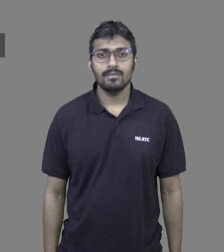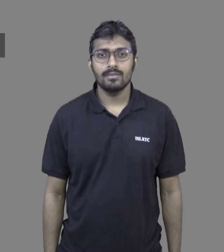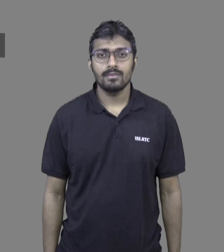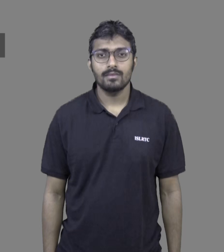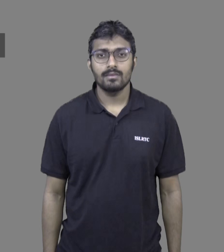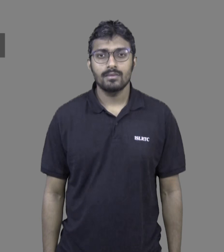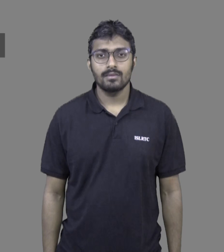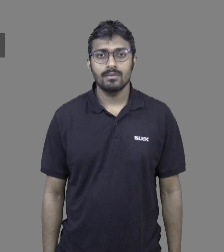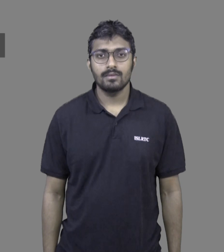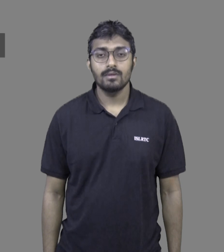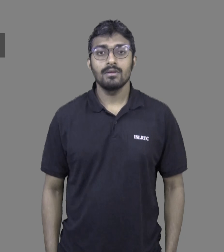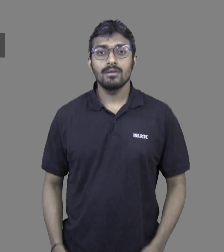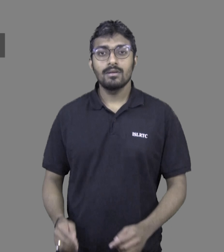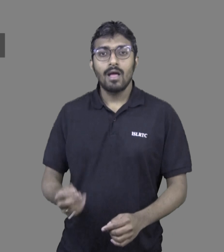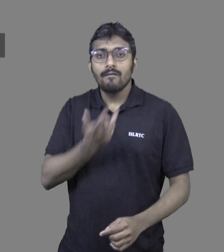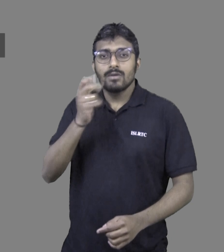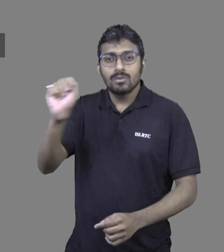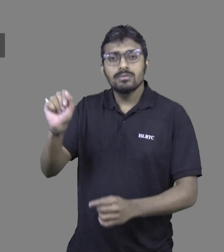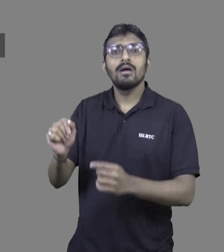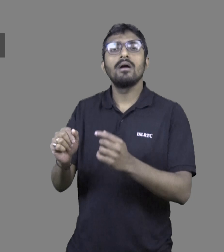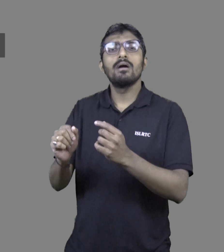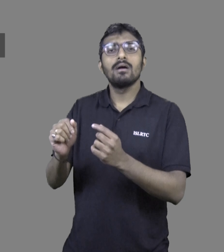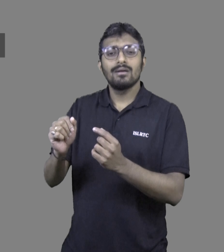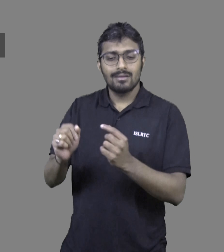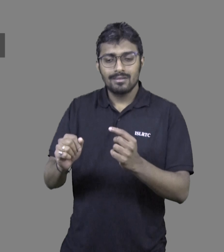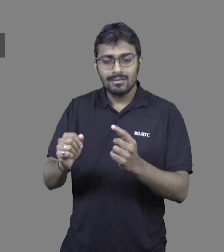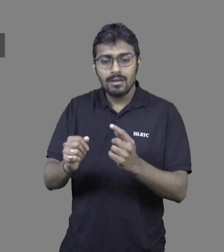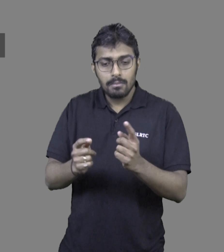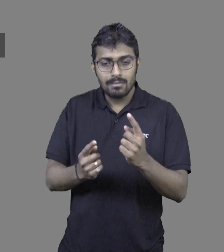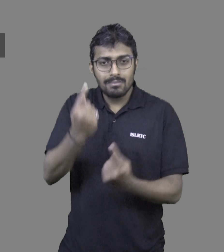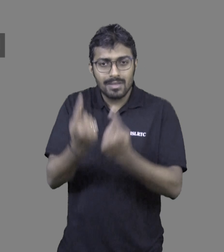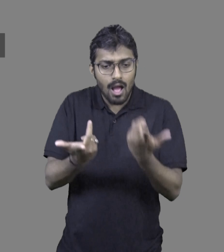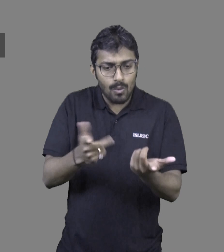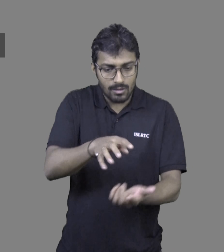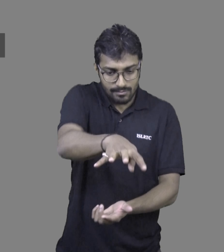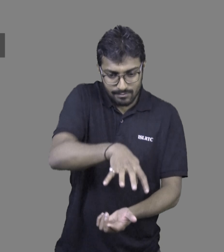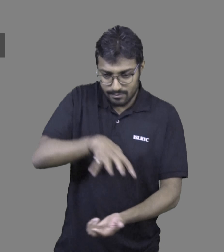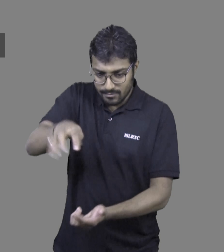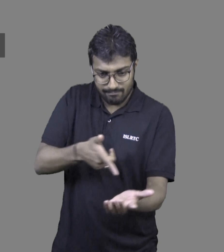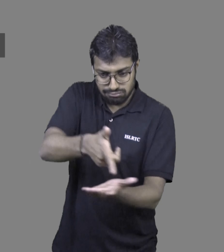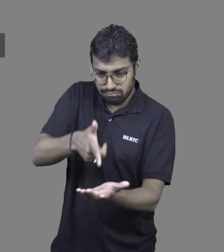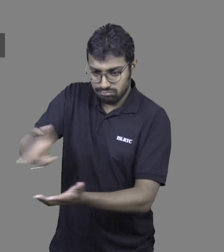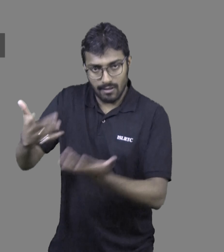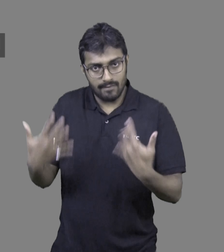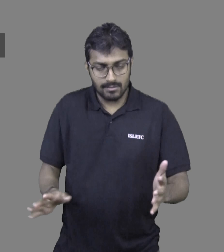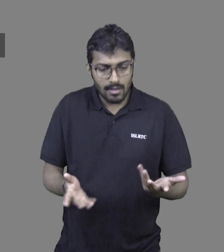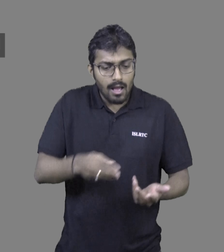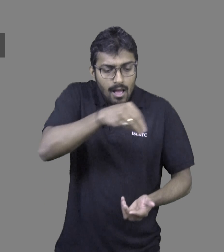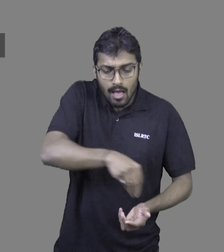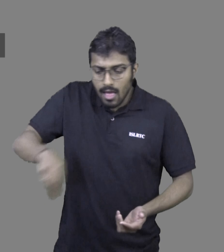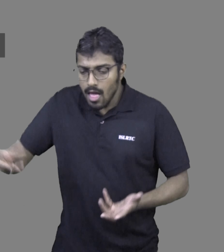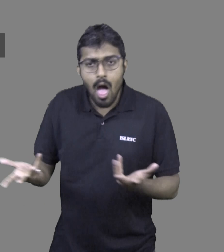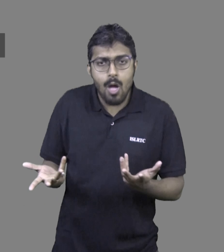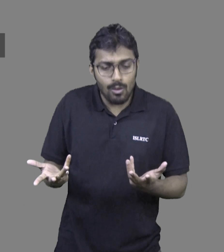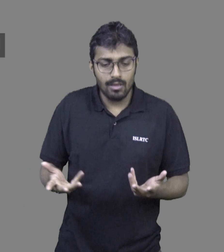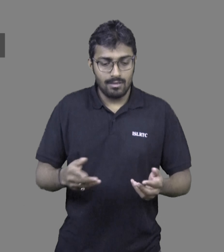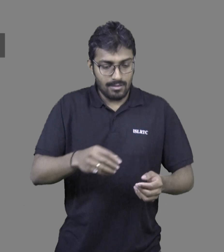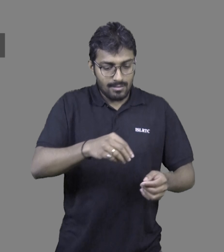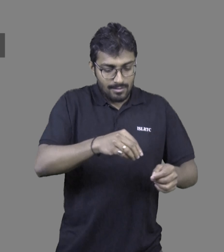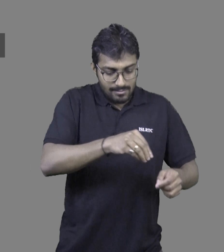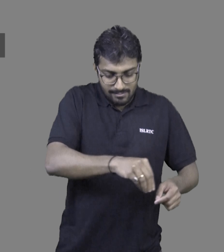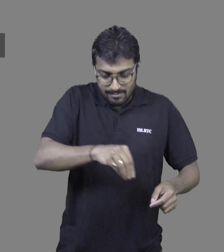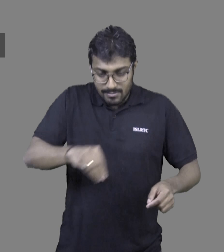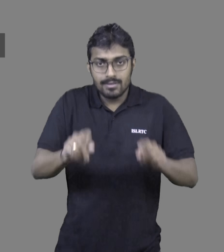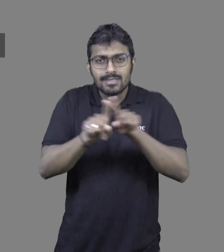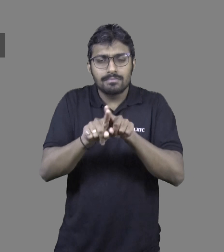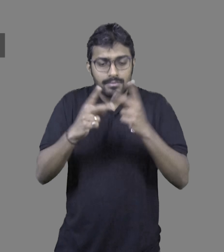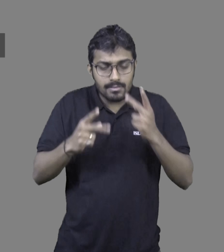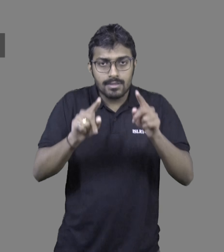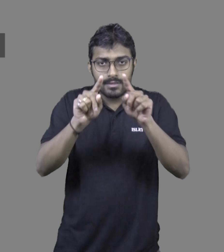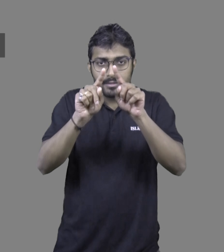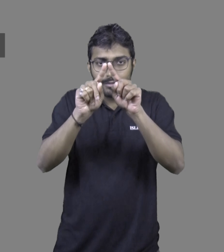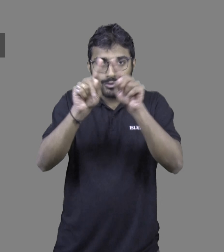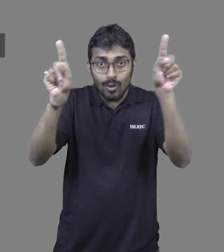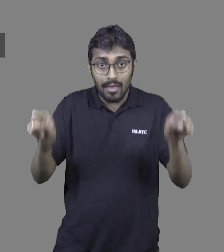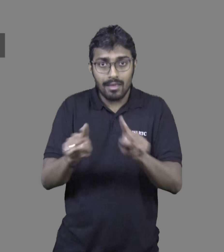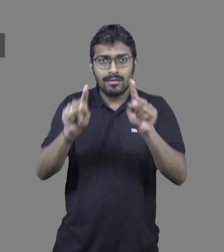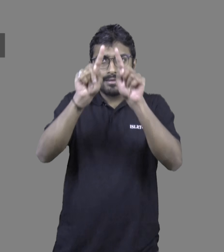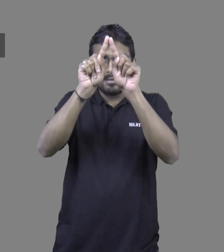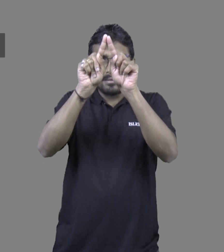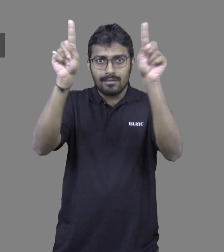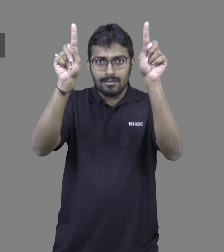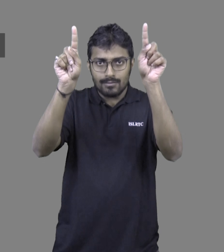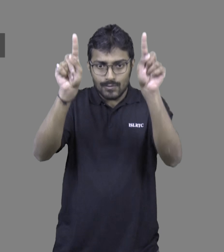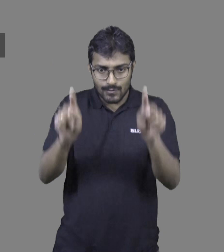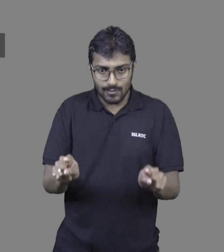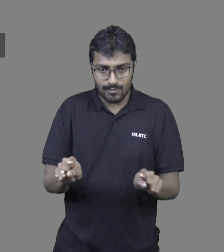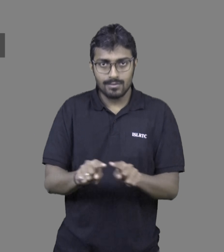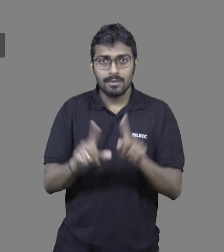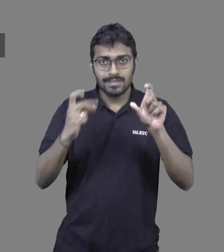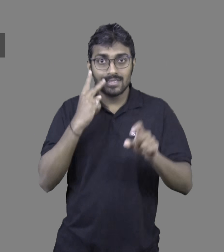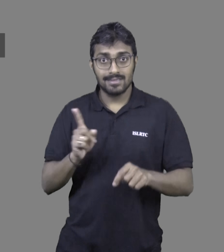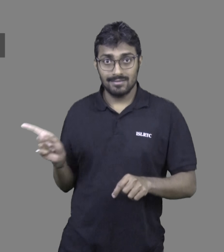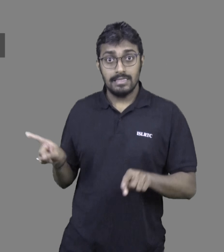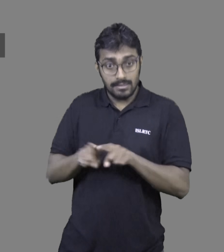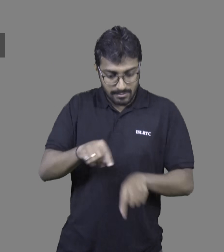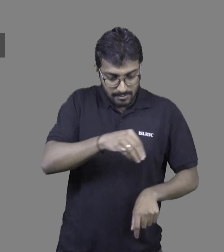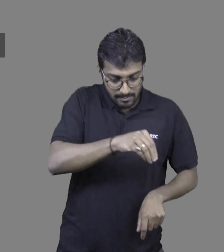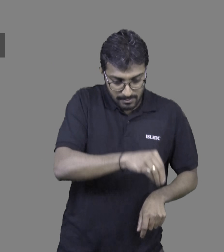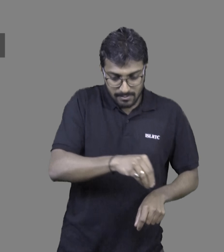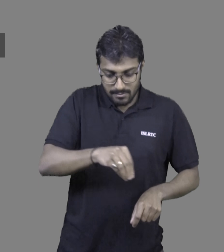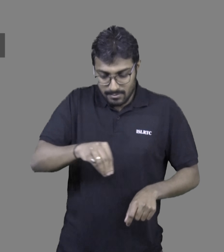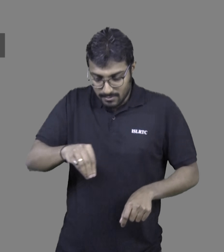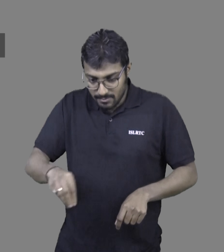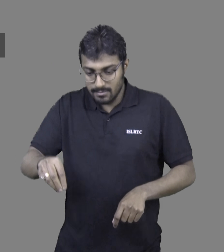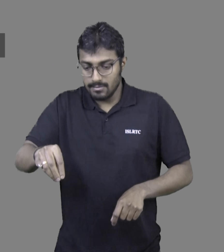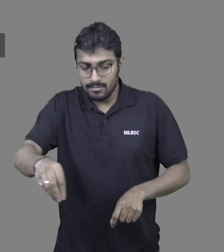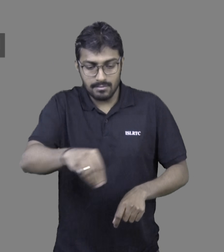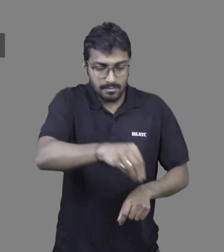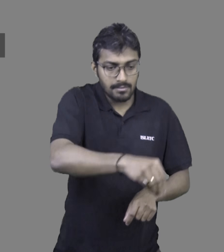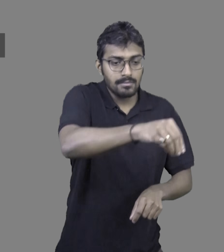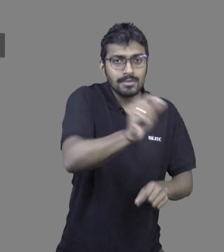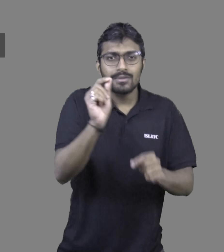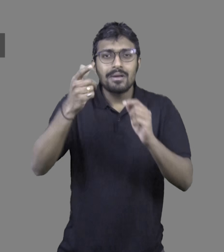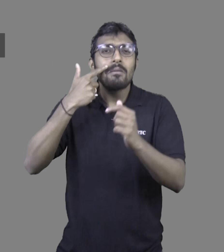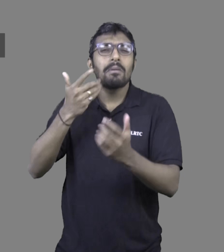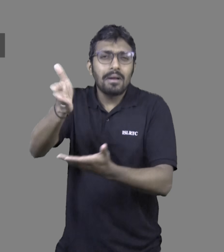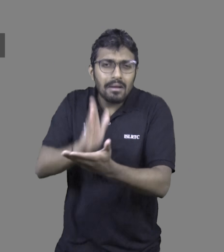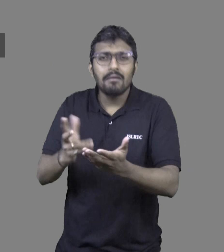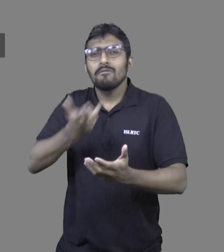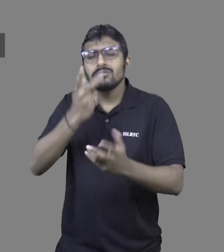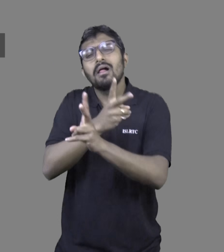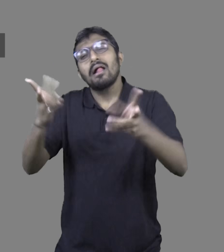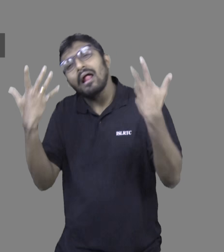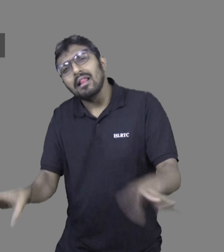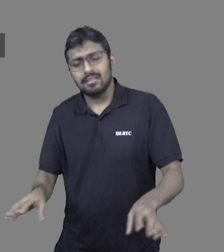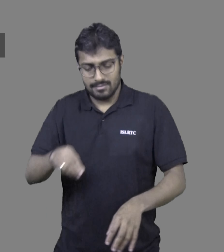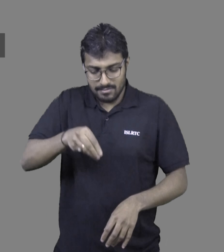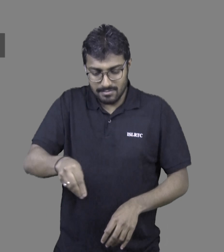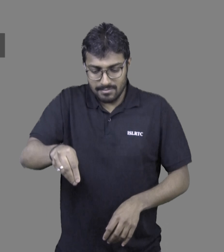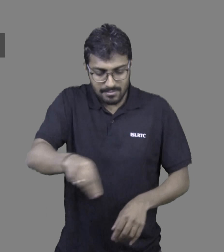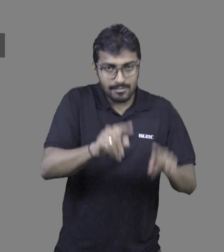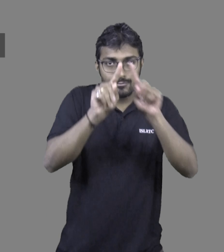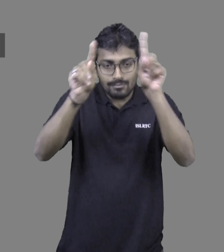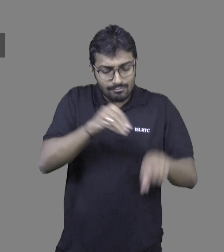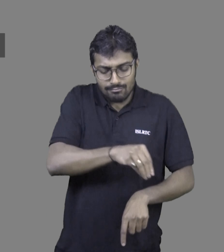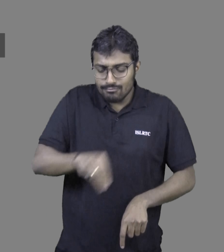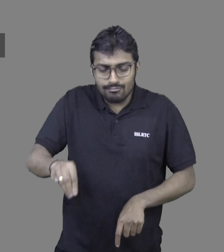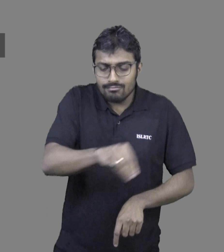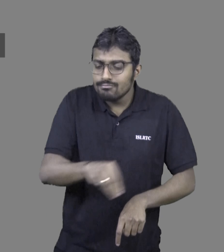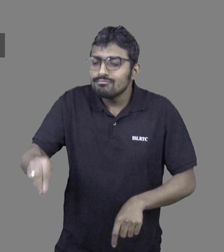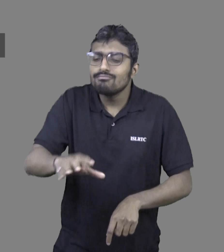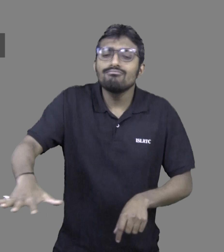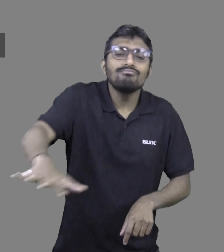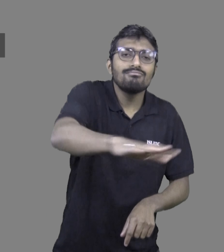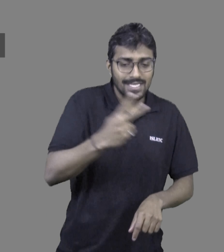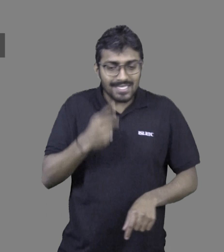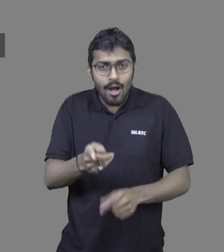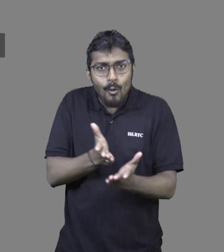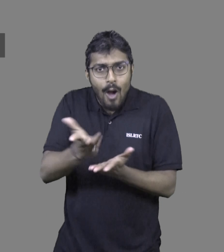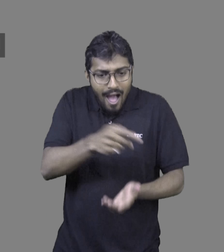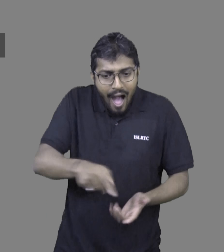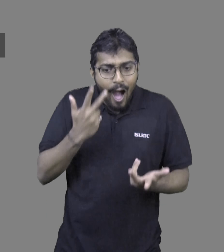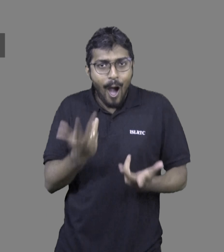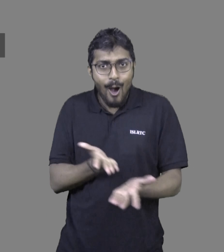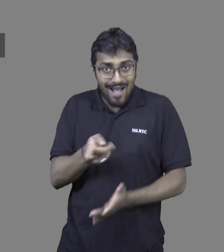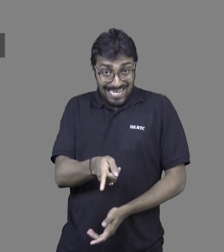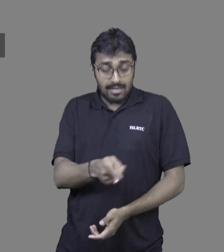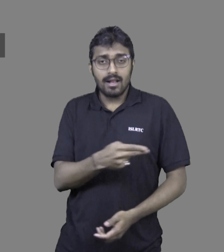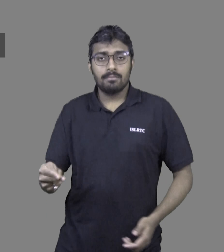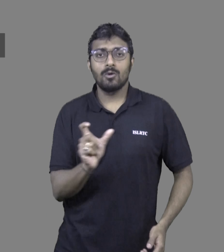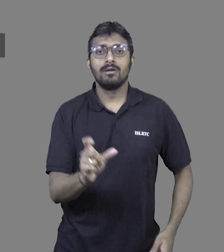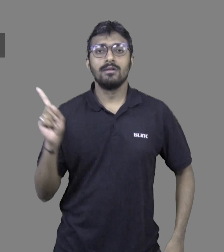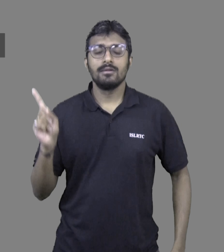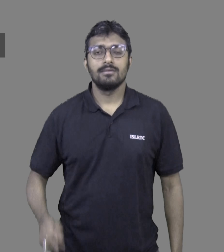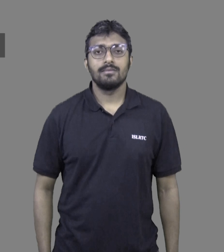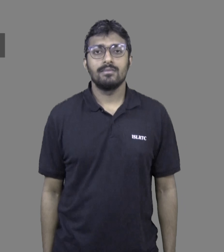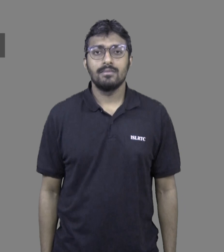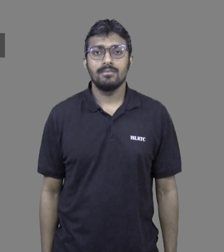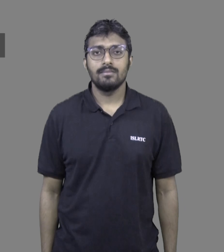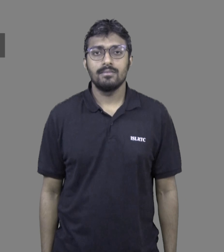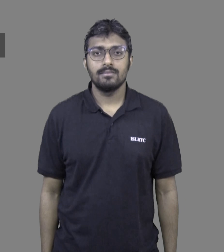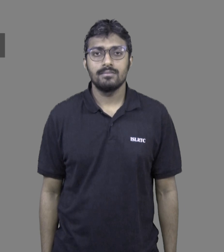Ractangular Method